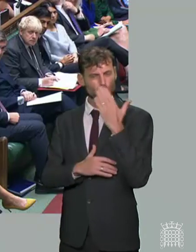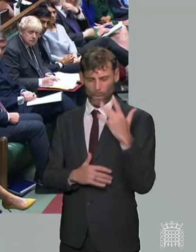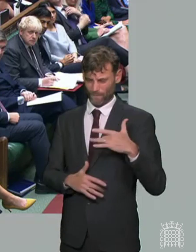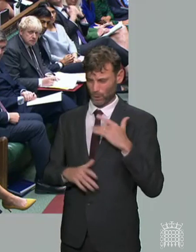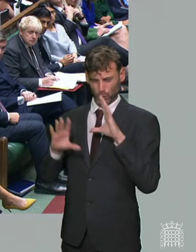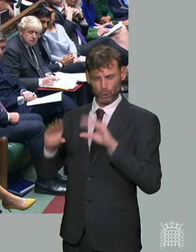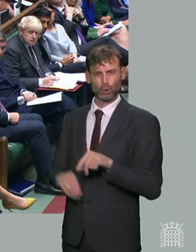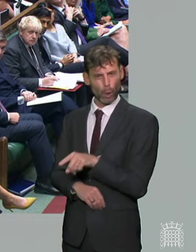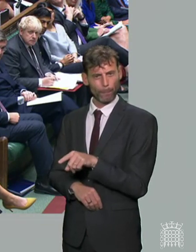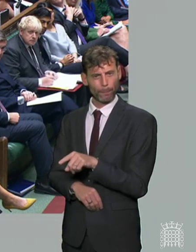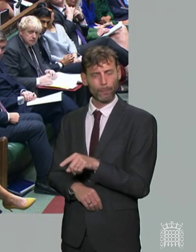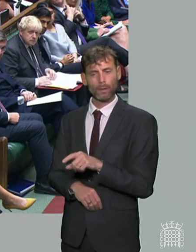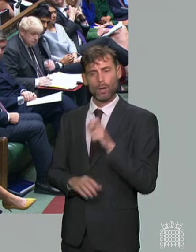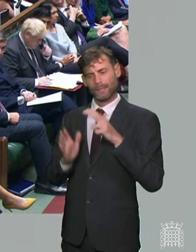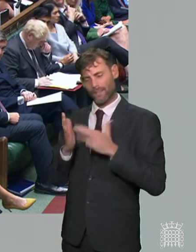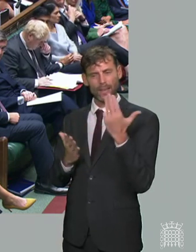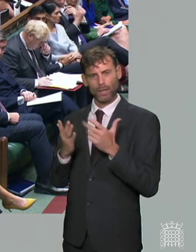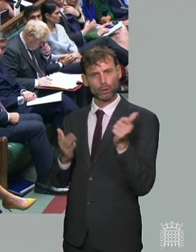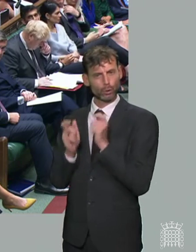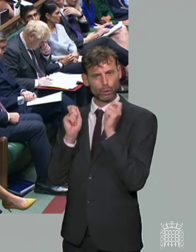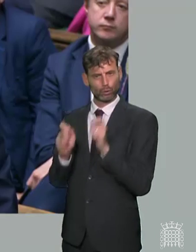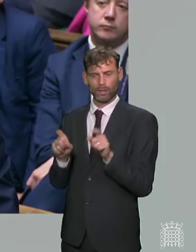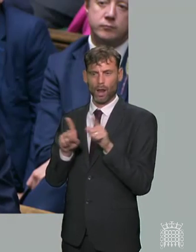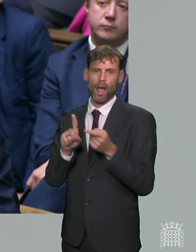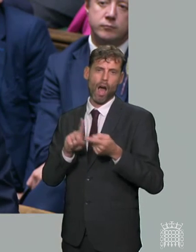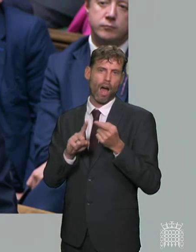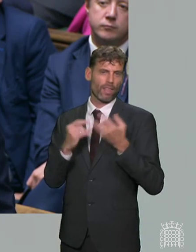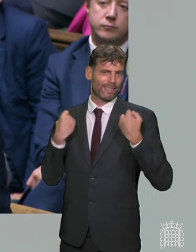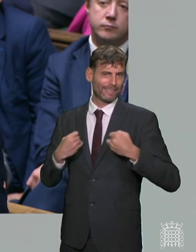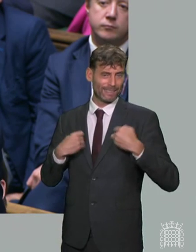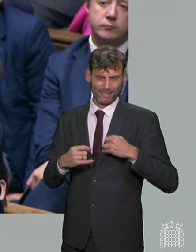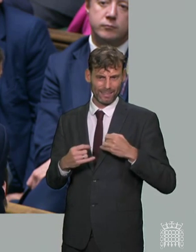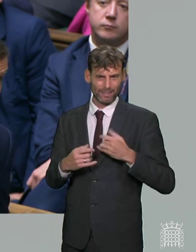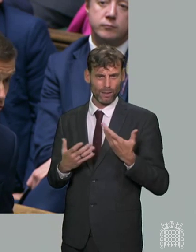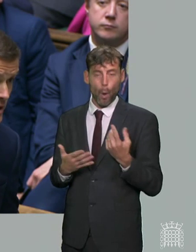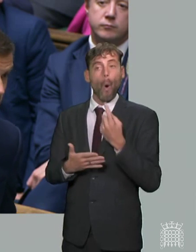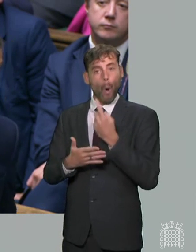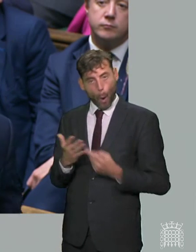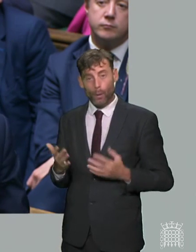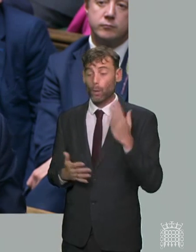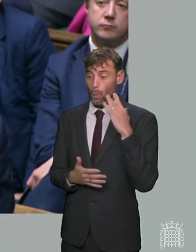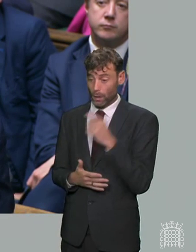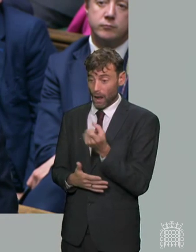She thinks that covid should be treated like other diseases and that only children with symptoms should be dealt with.